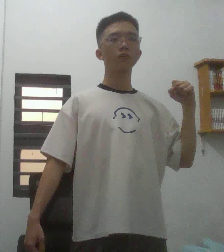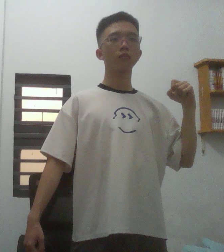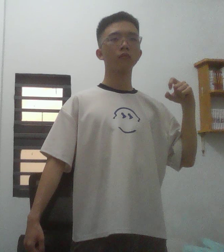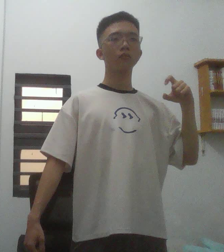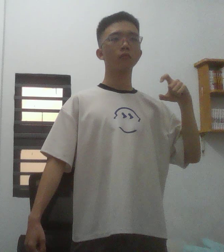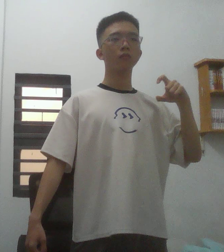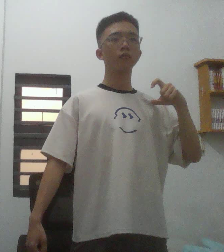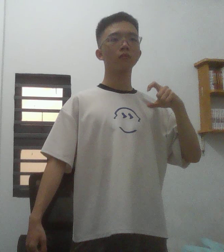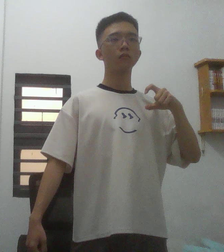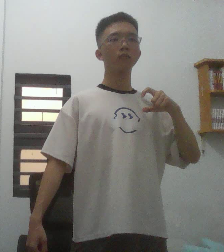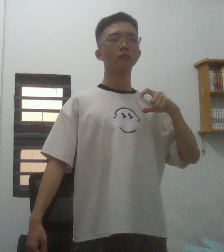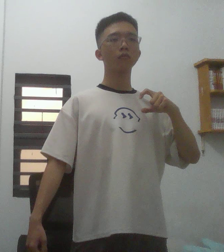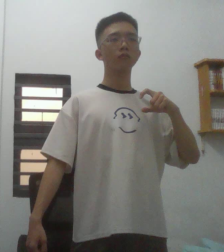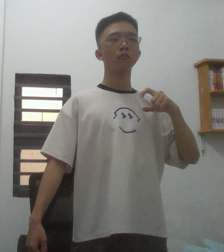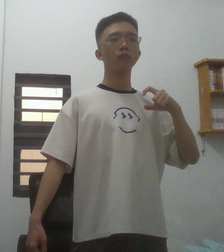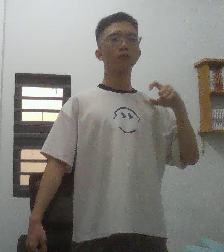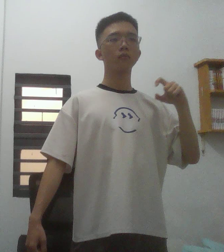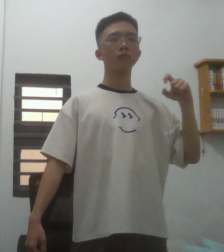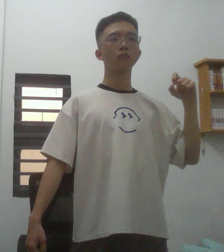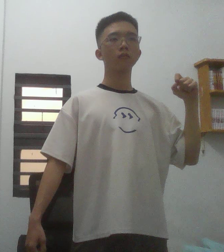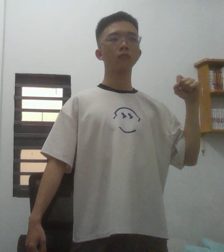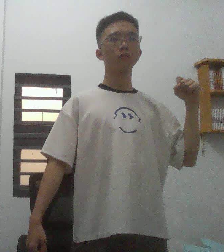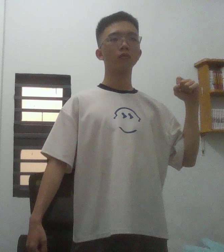giau co